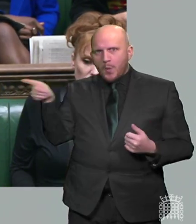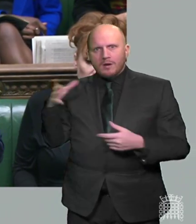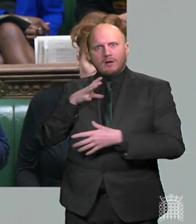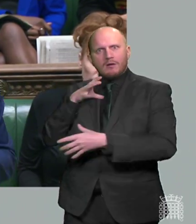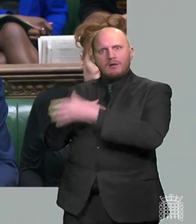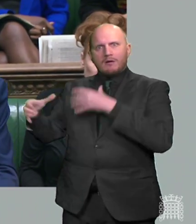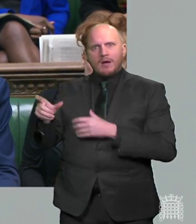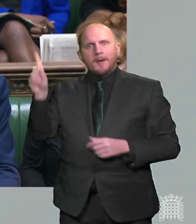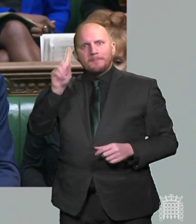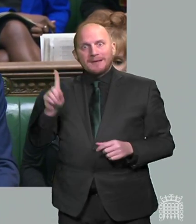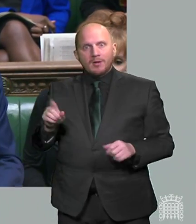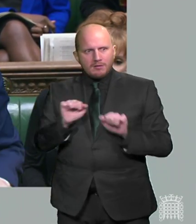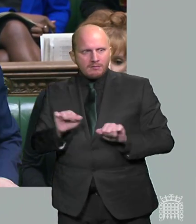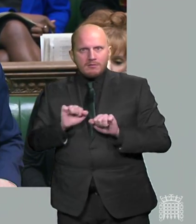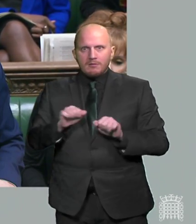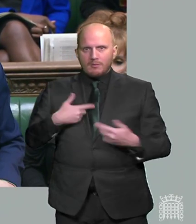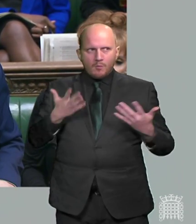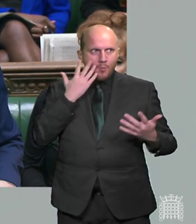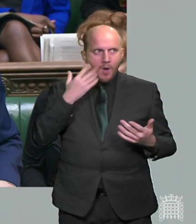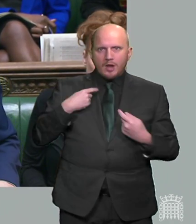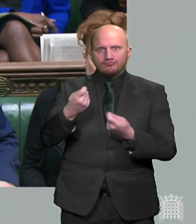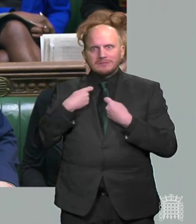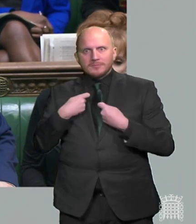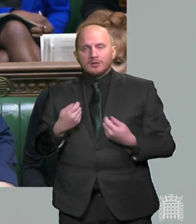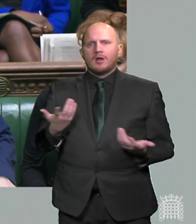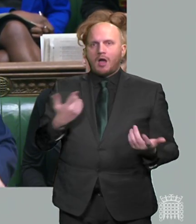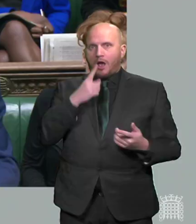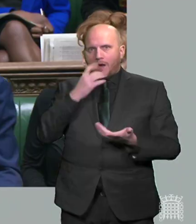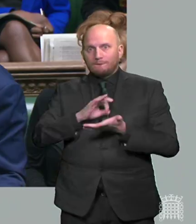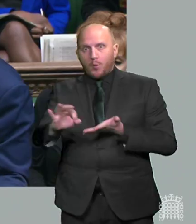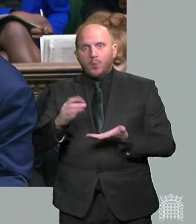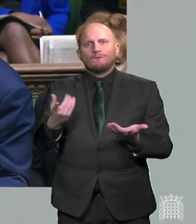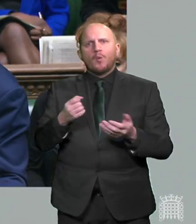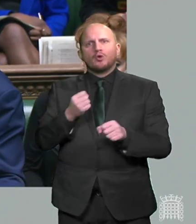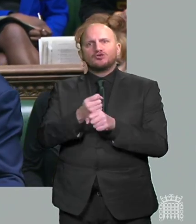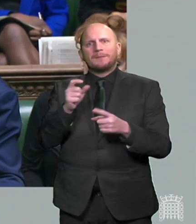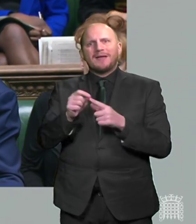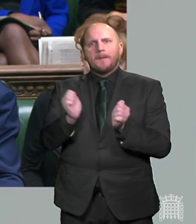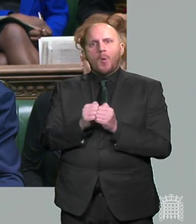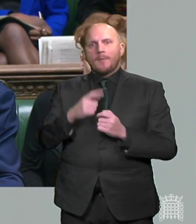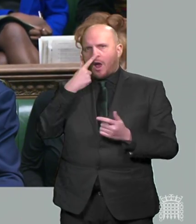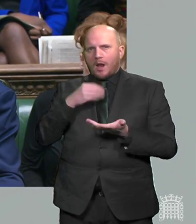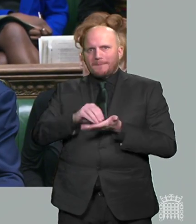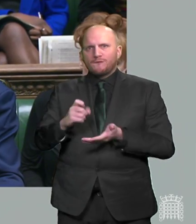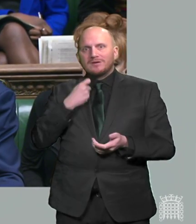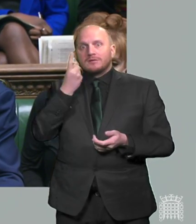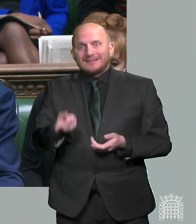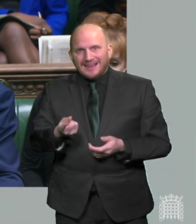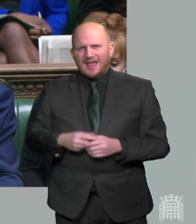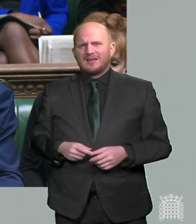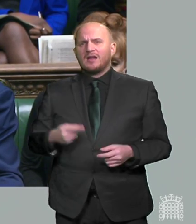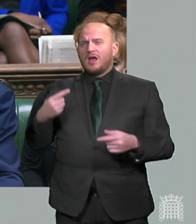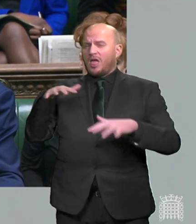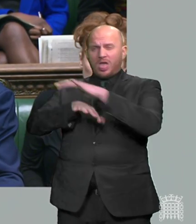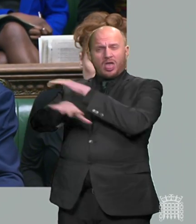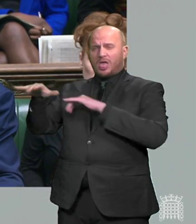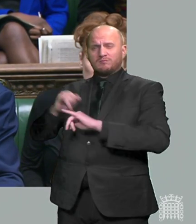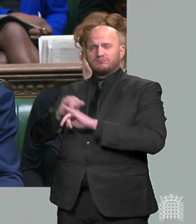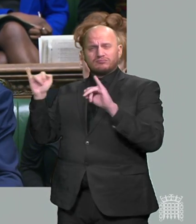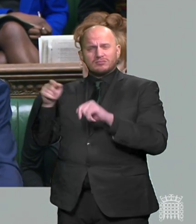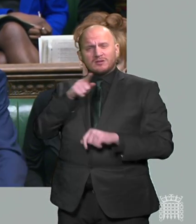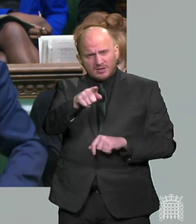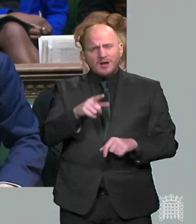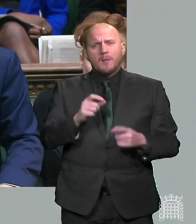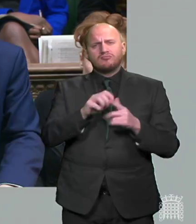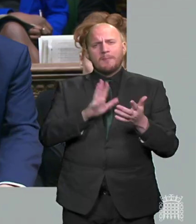After 12 years of Tory failure, winter has arrived for our public services, and we have a Prime Minister who has curled up in a ball and gone into hibernation.